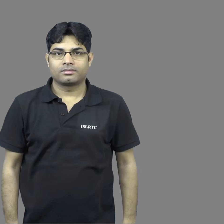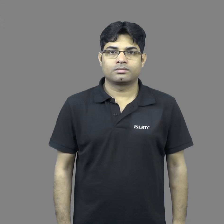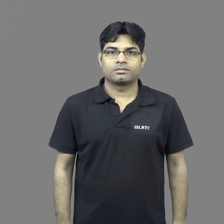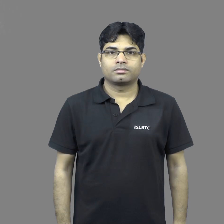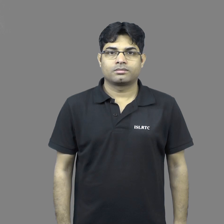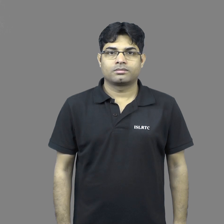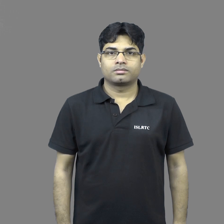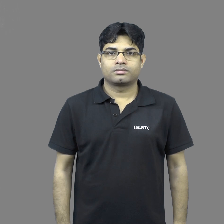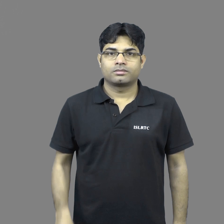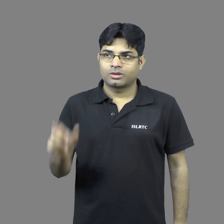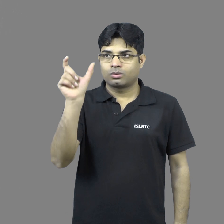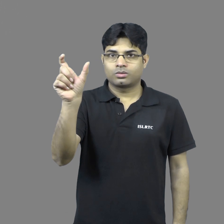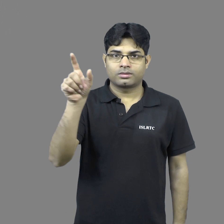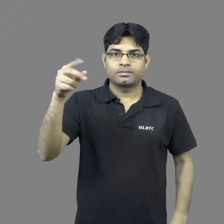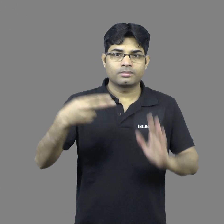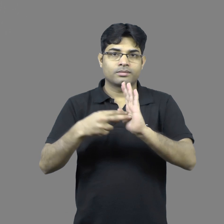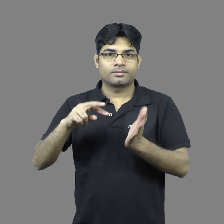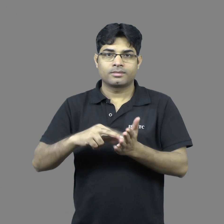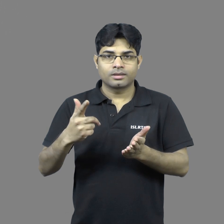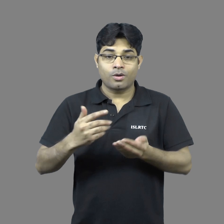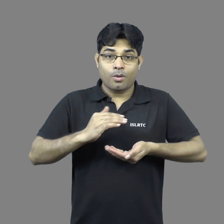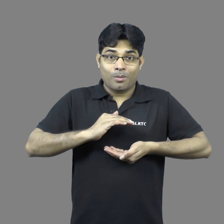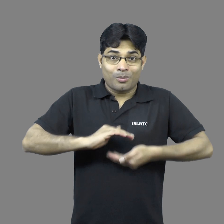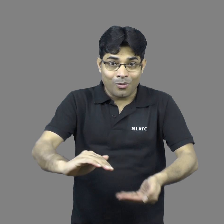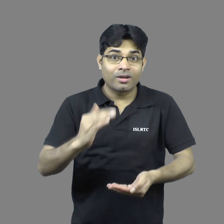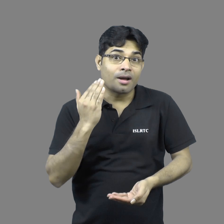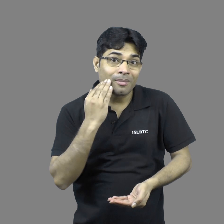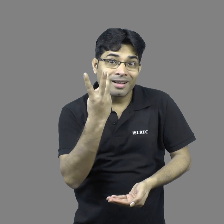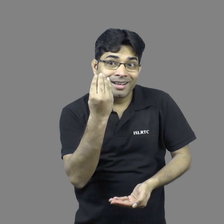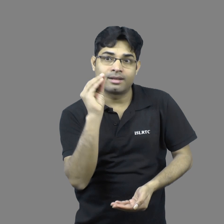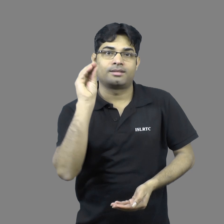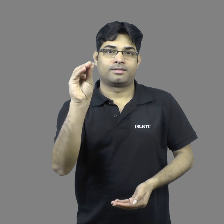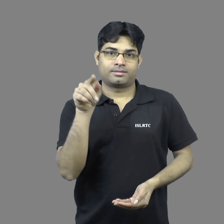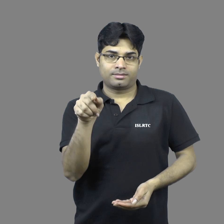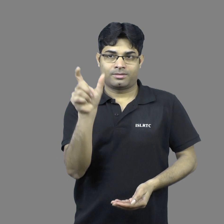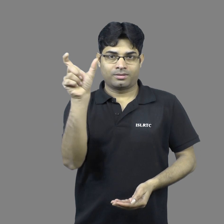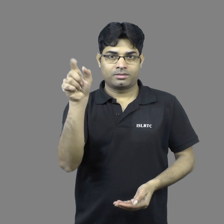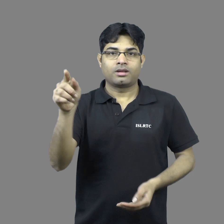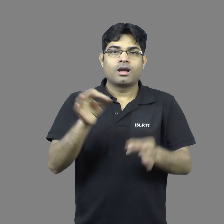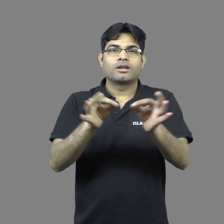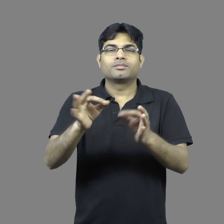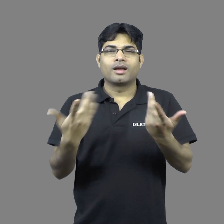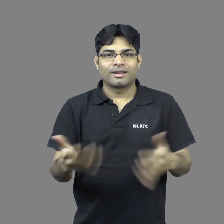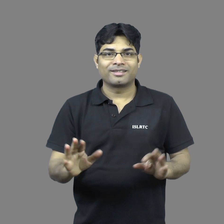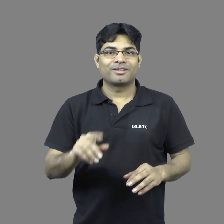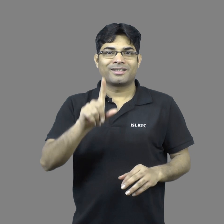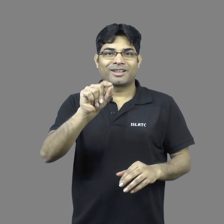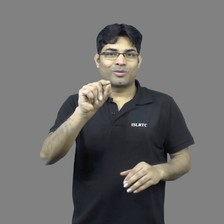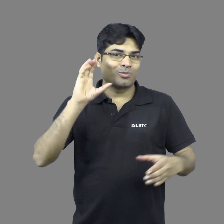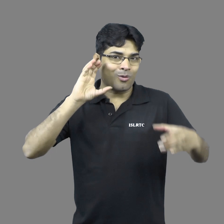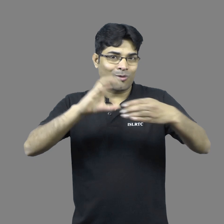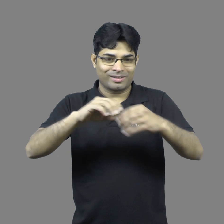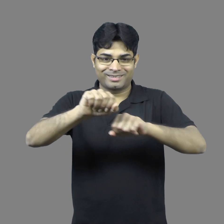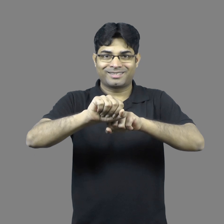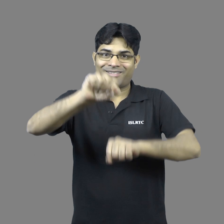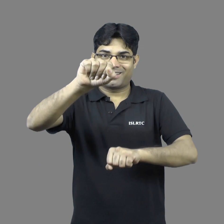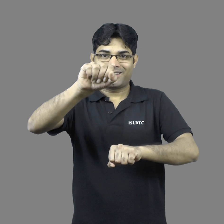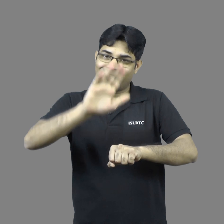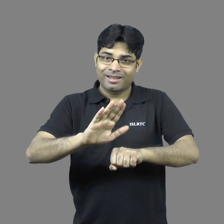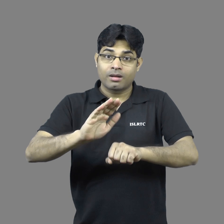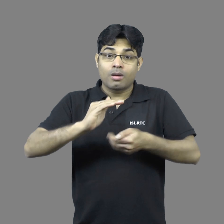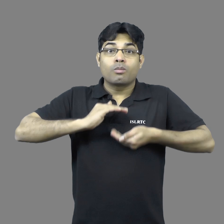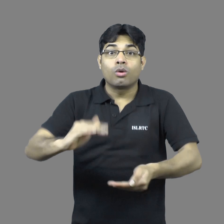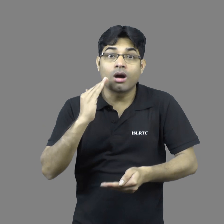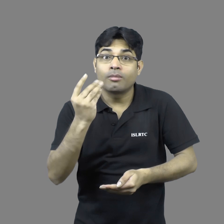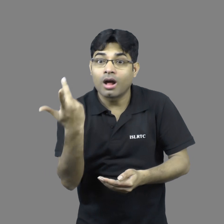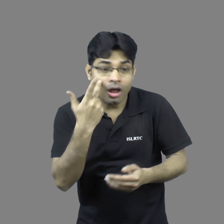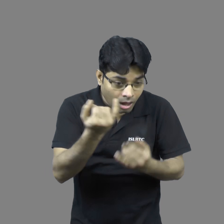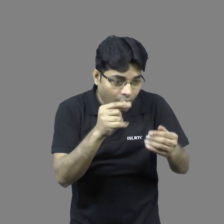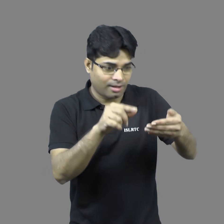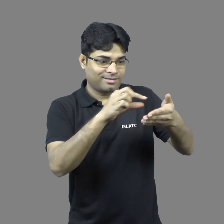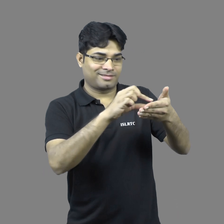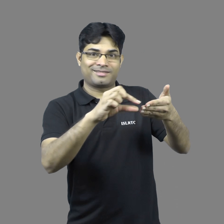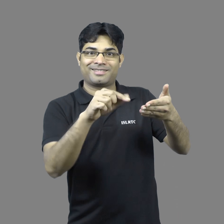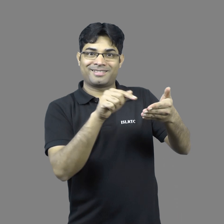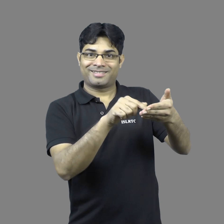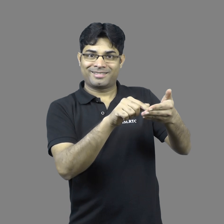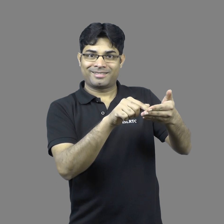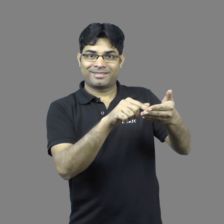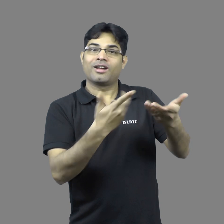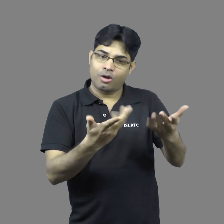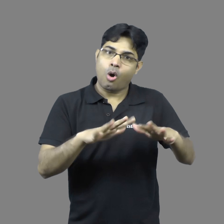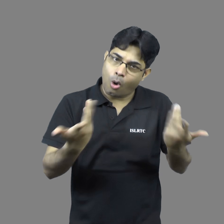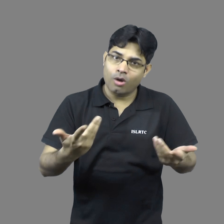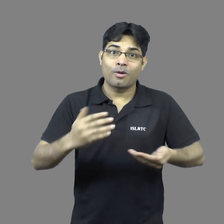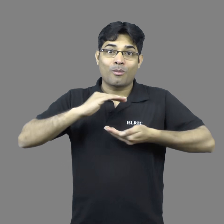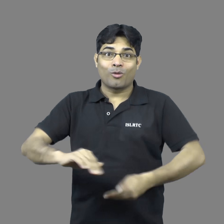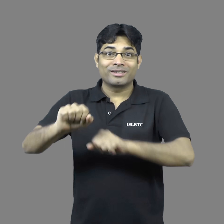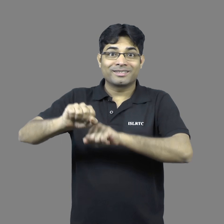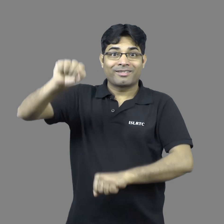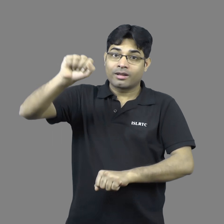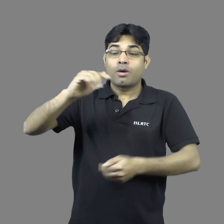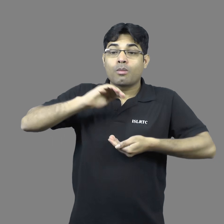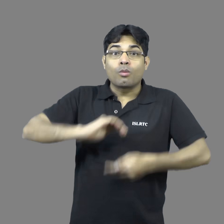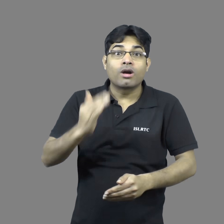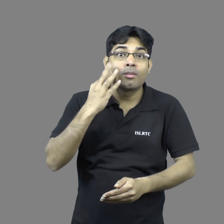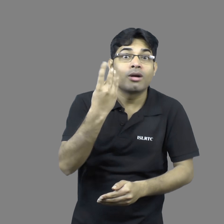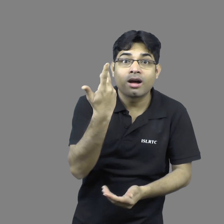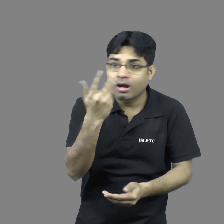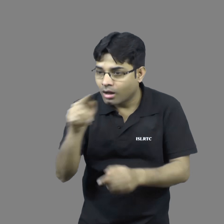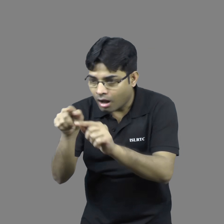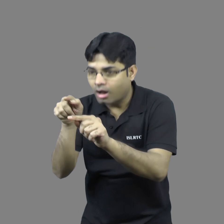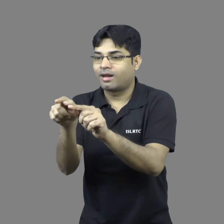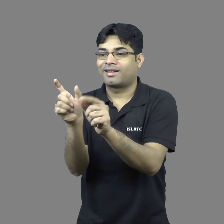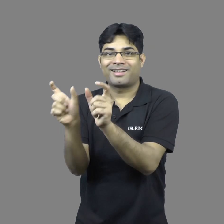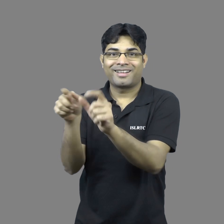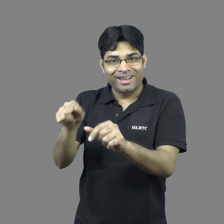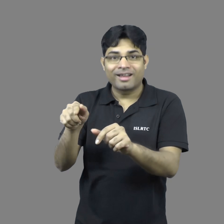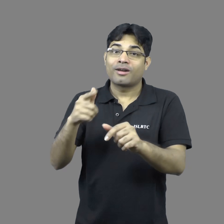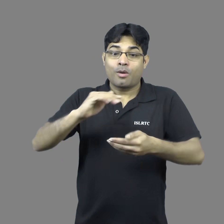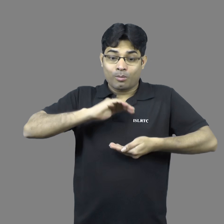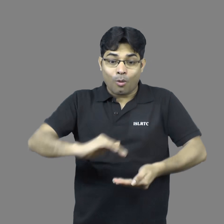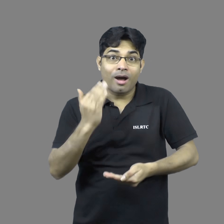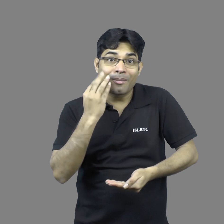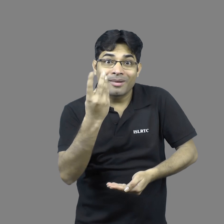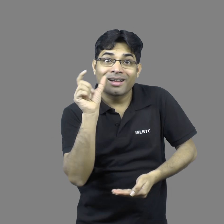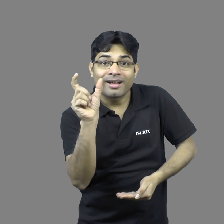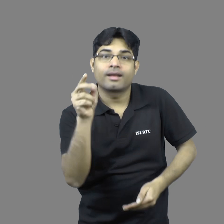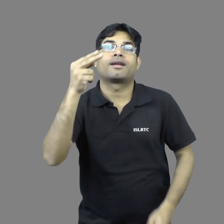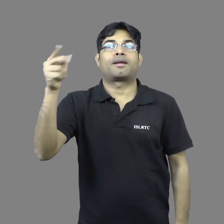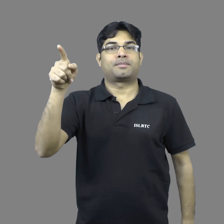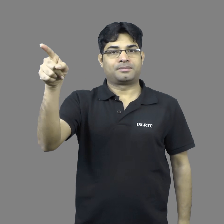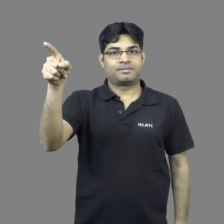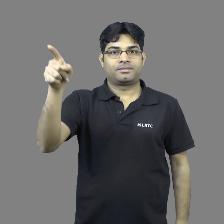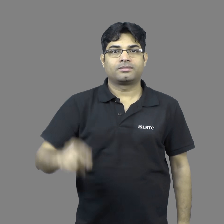Date of Birth (D O B)